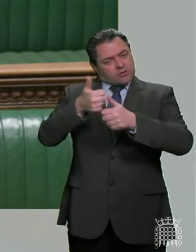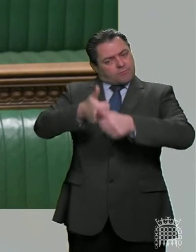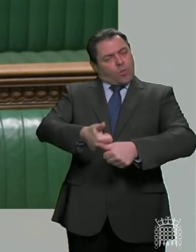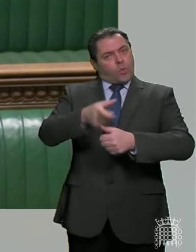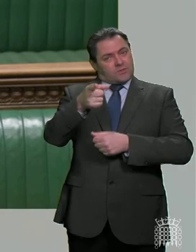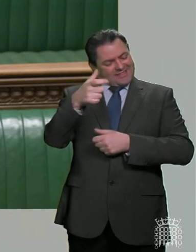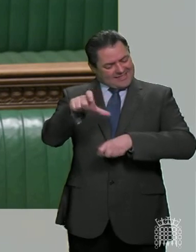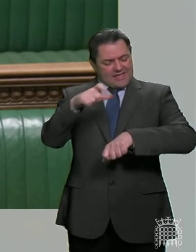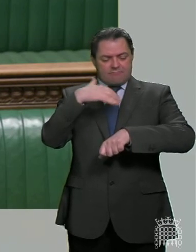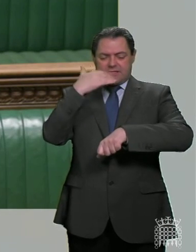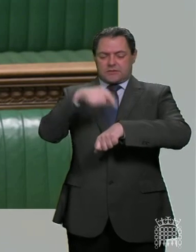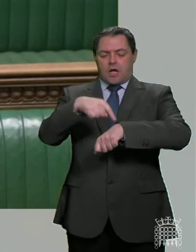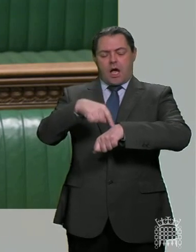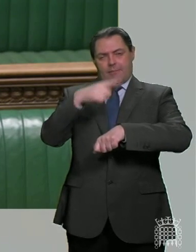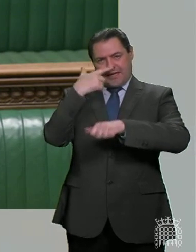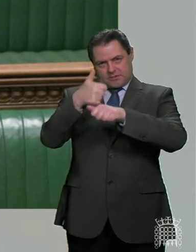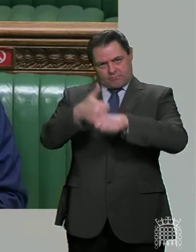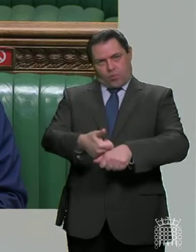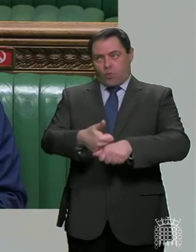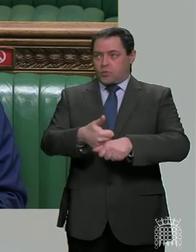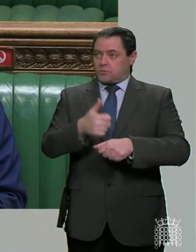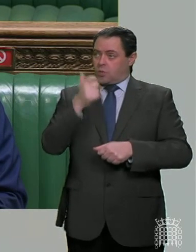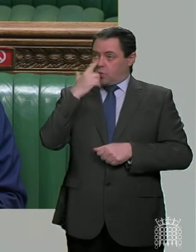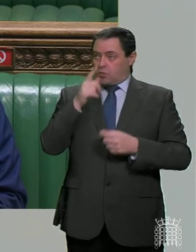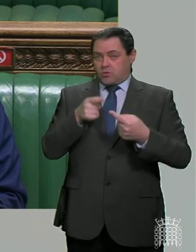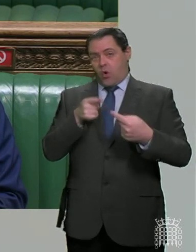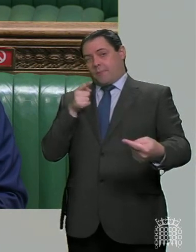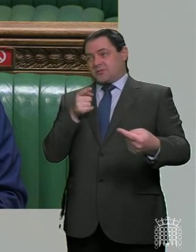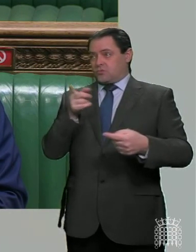He still has time. This Bill is still before the House. He can lift his opposition.